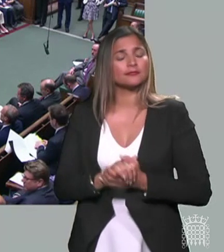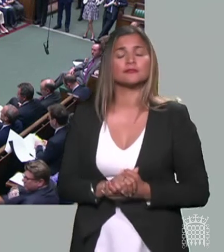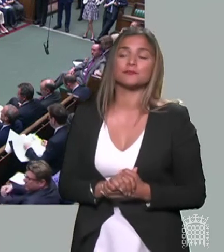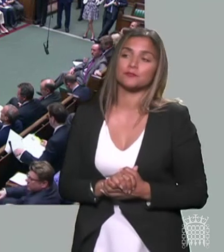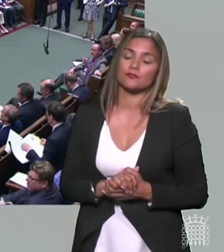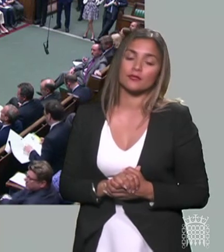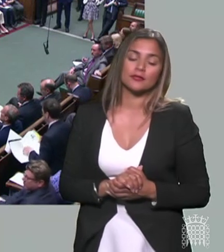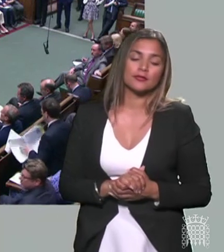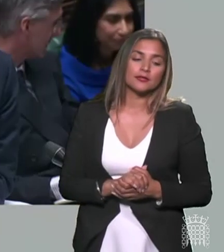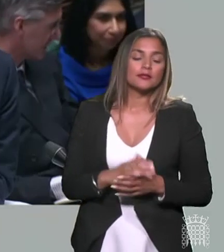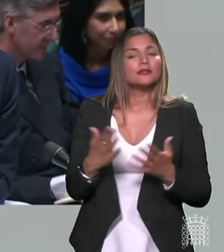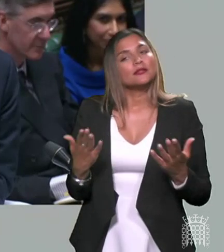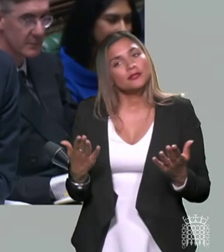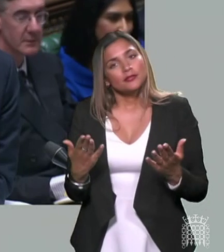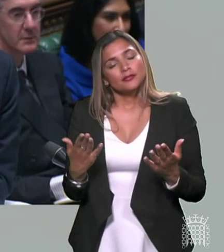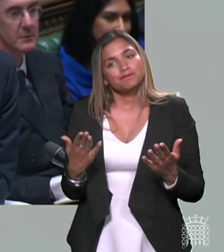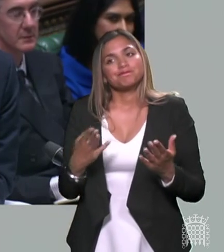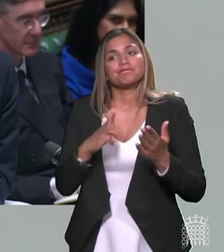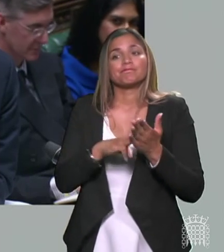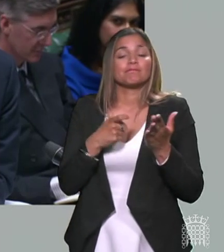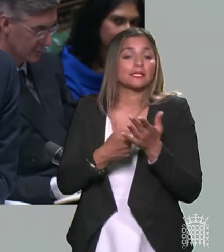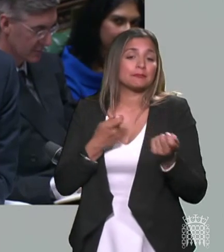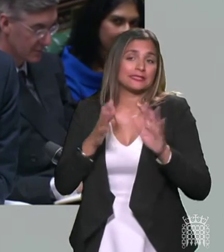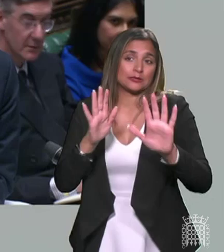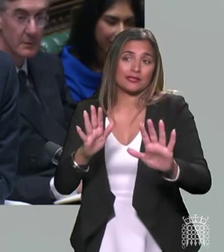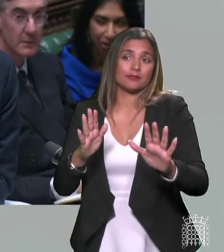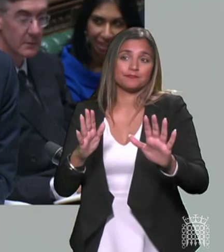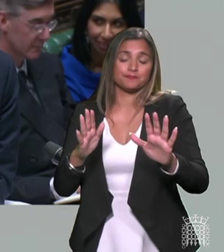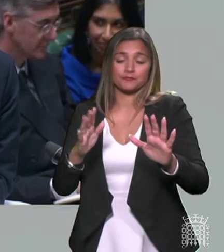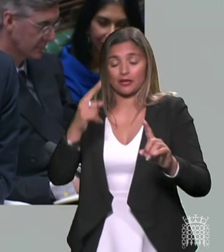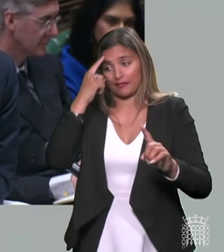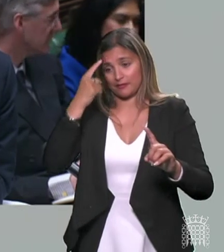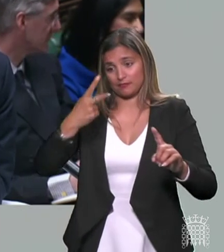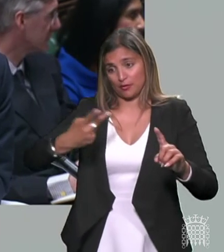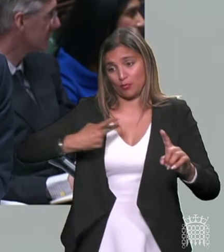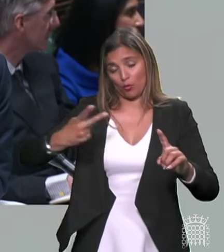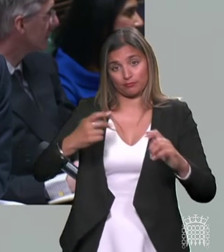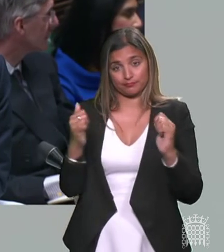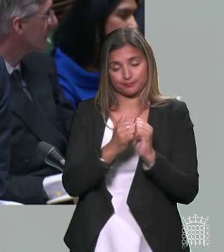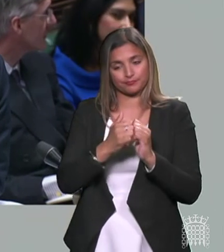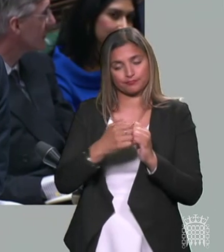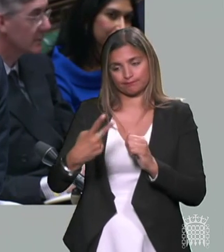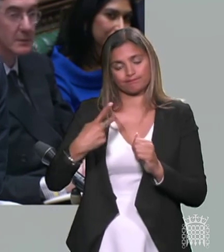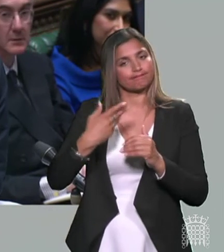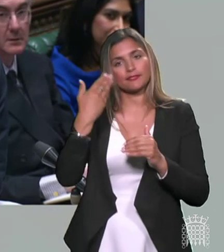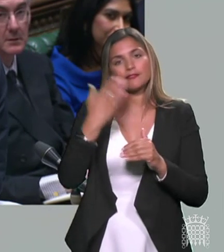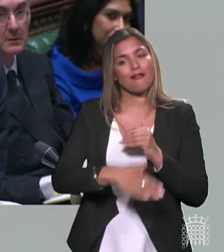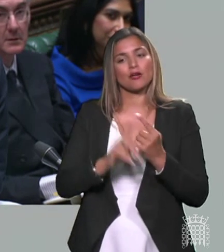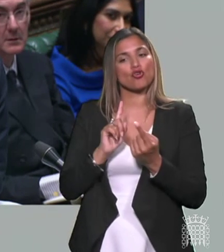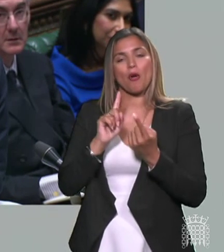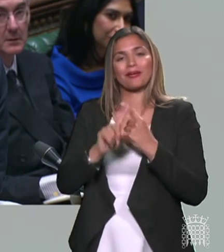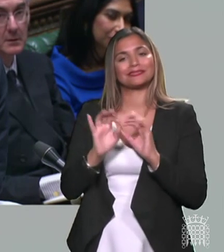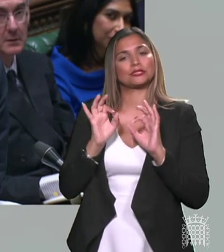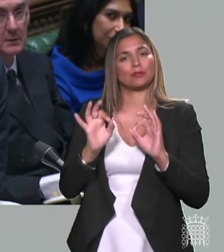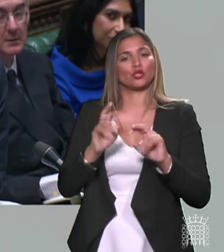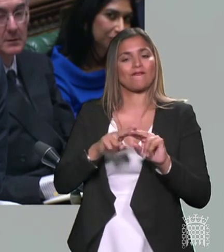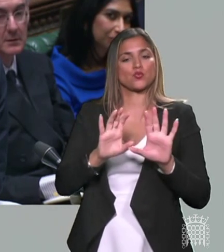It is a long-standing practice, I think accepted on both sides of the House, that we do not comment on special forces.